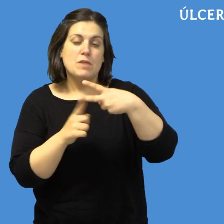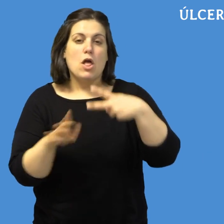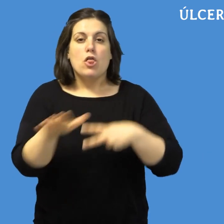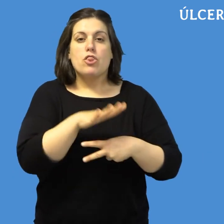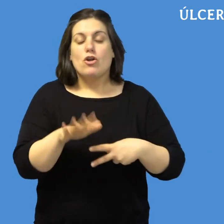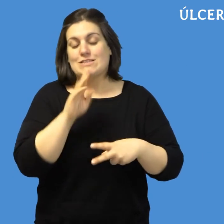dónde